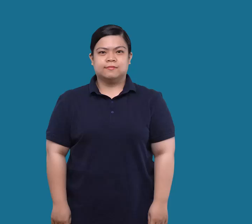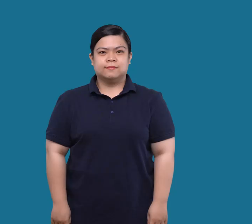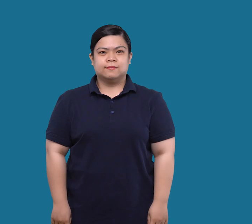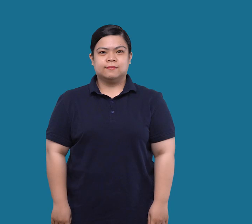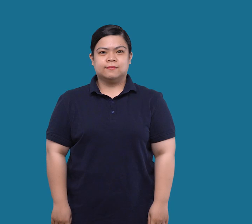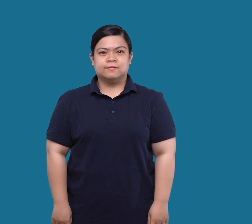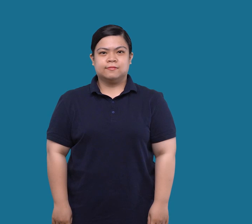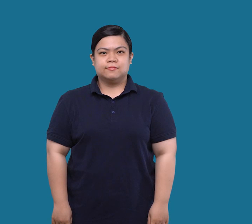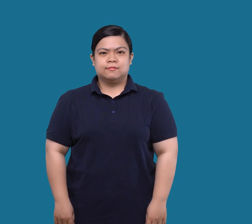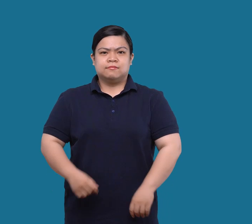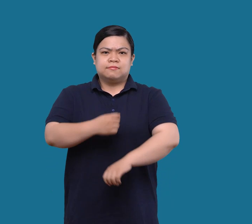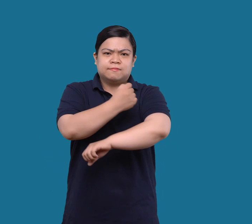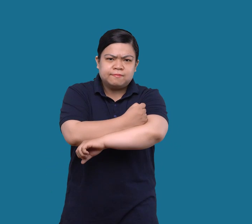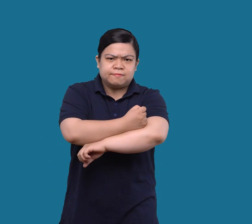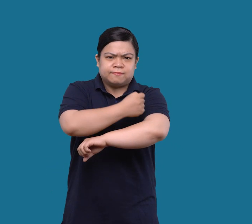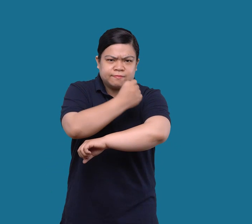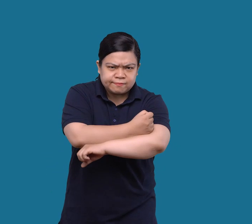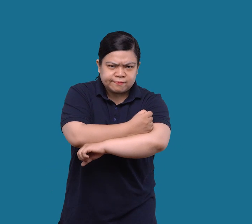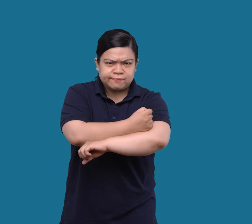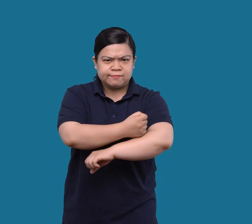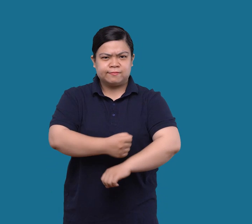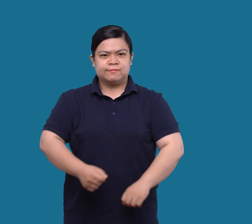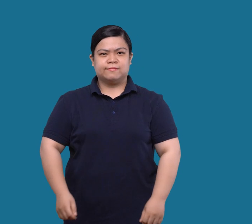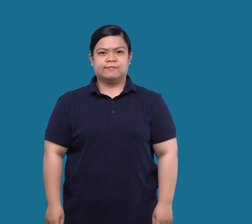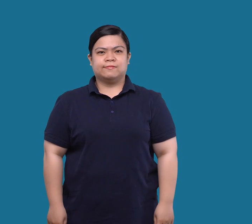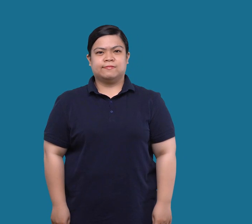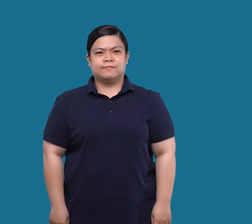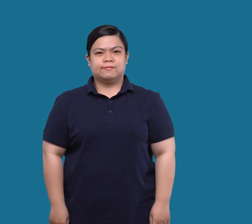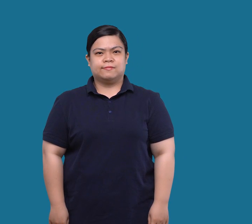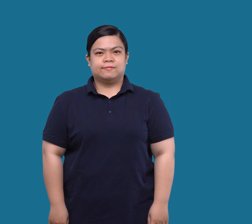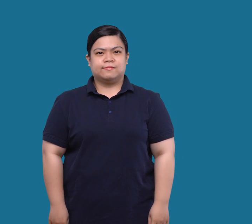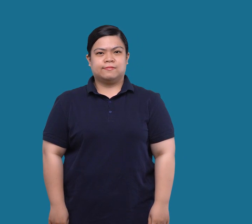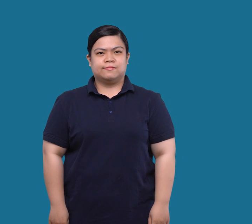khổ công